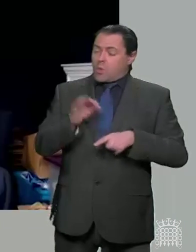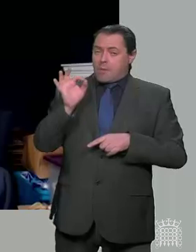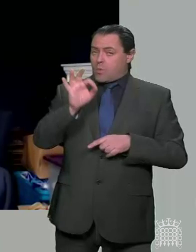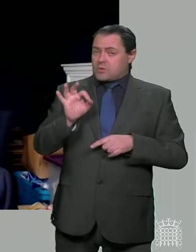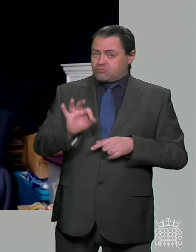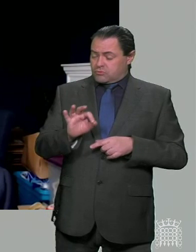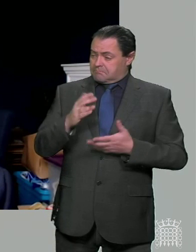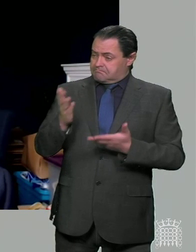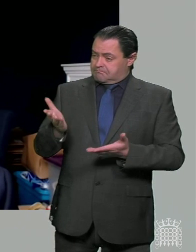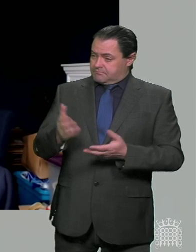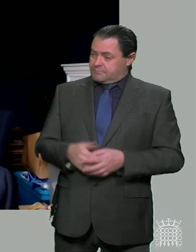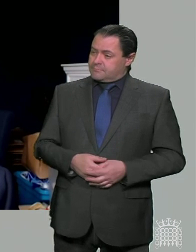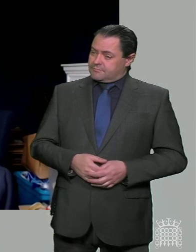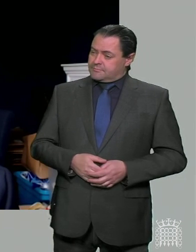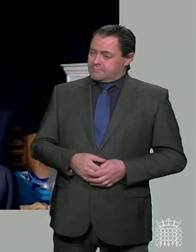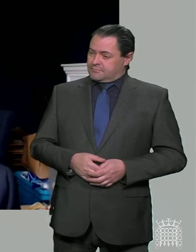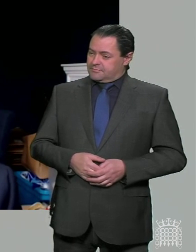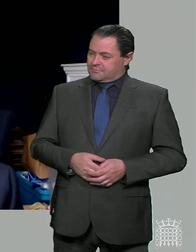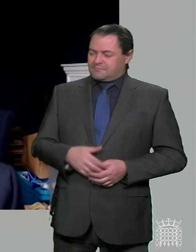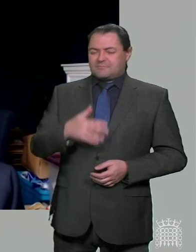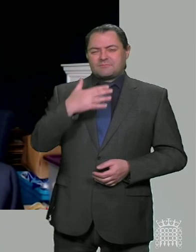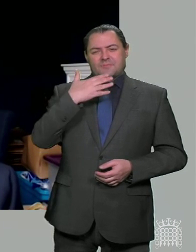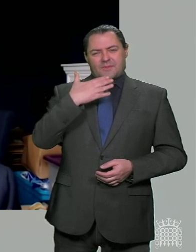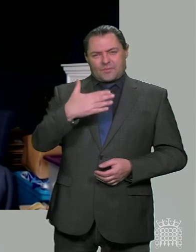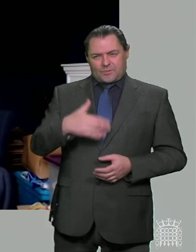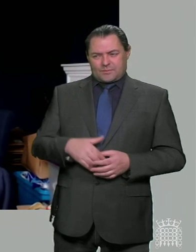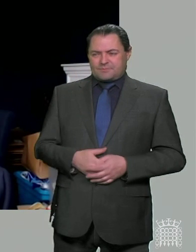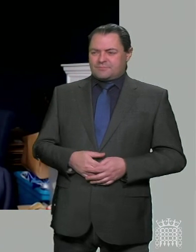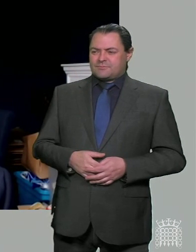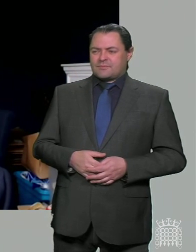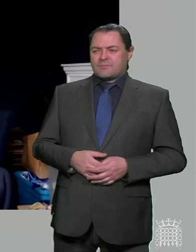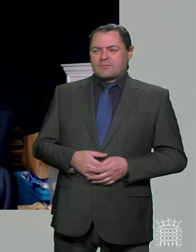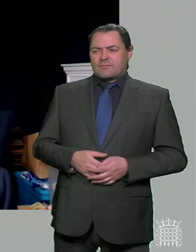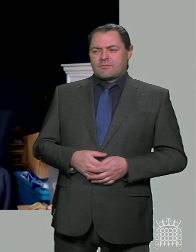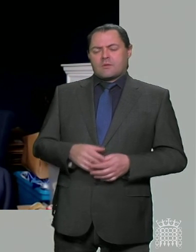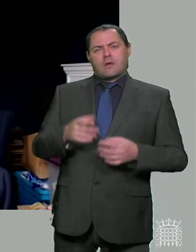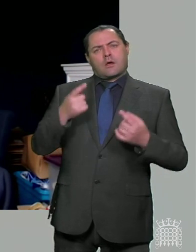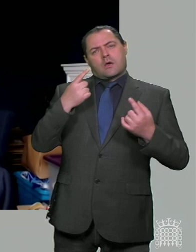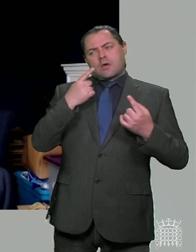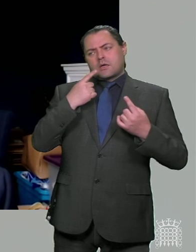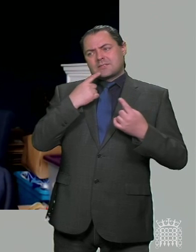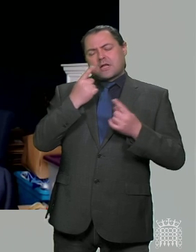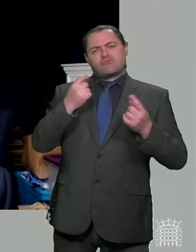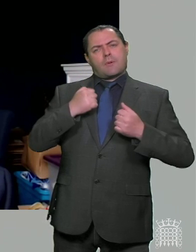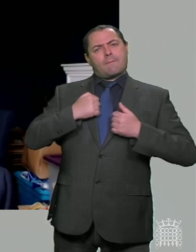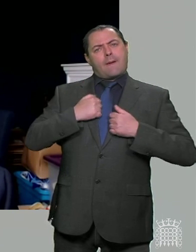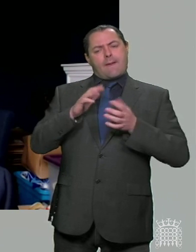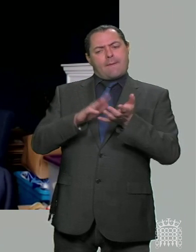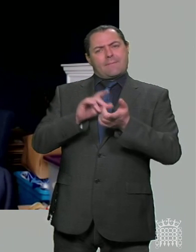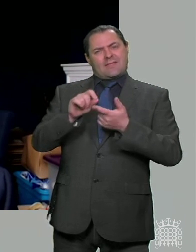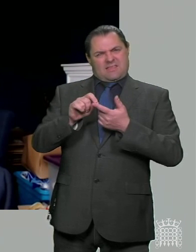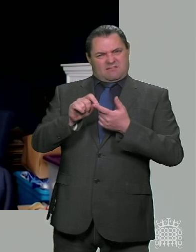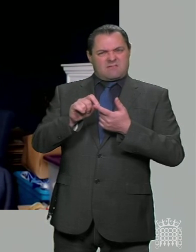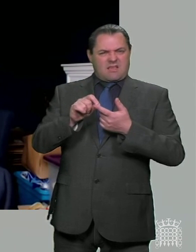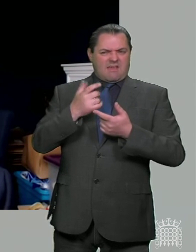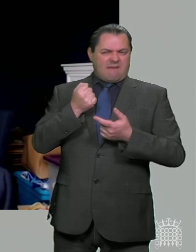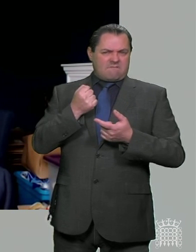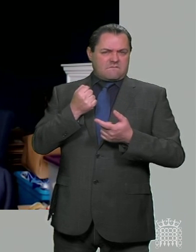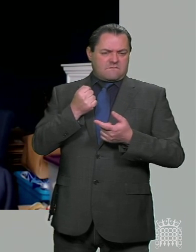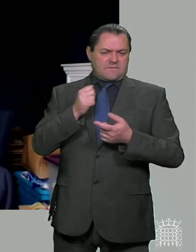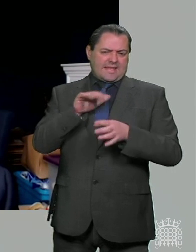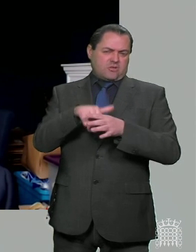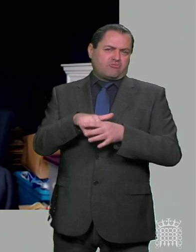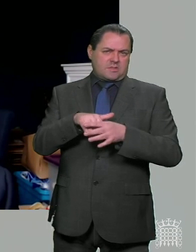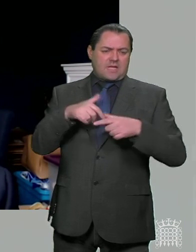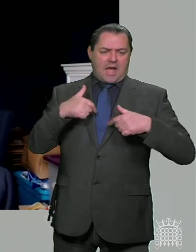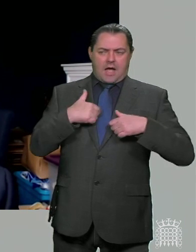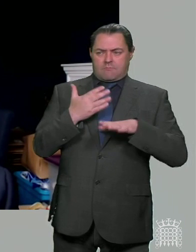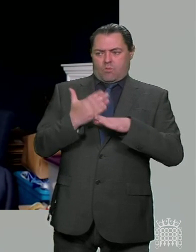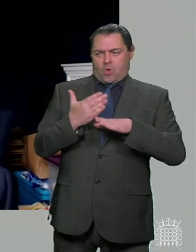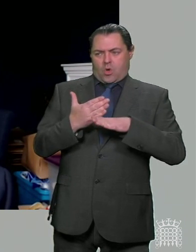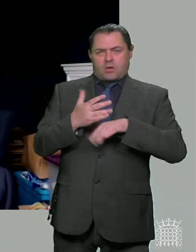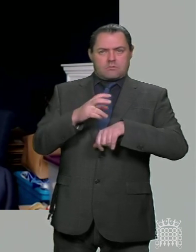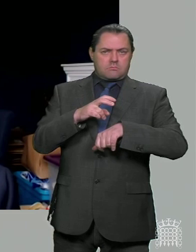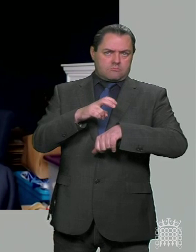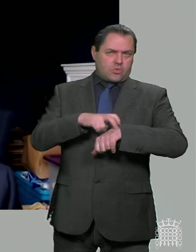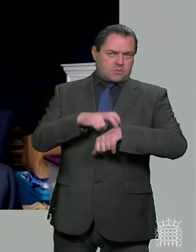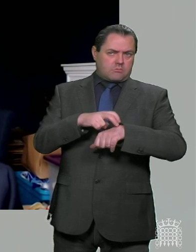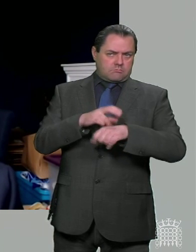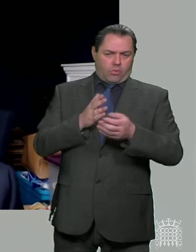I draw the House’s attention to my declaration in the Register of Members’ Financial Interests as a practising NHS doctor who has been working on the frontline of the NHS during the pandemic.